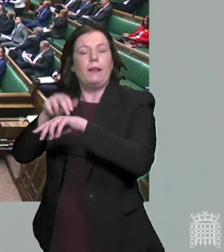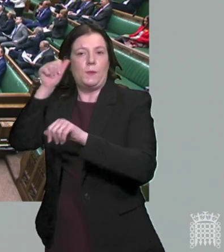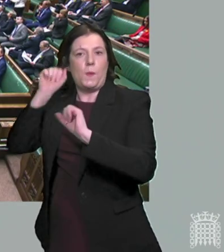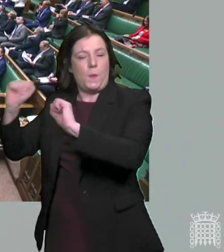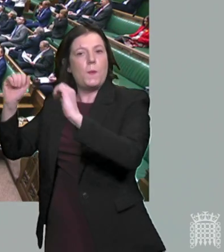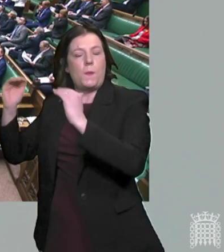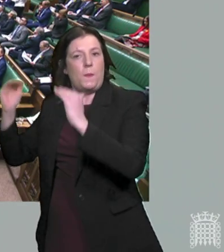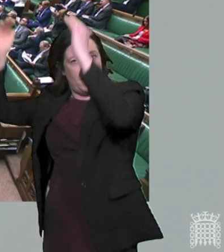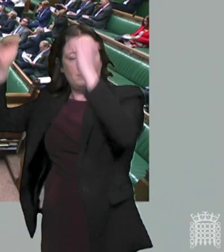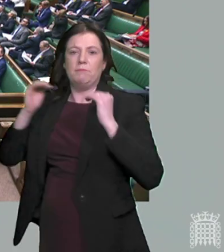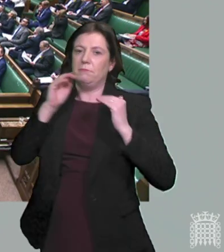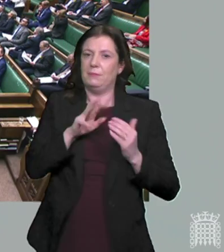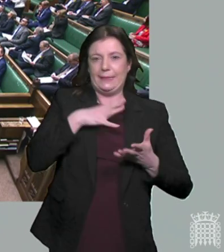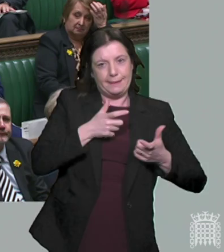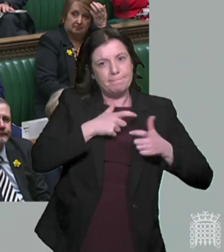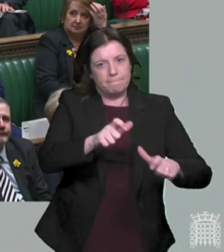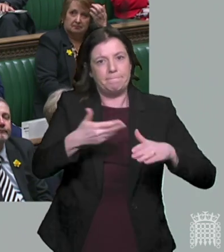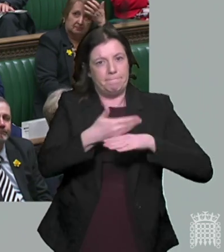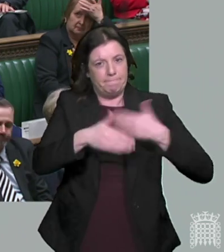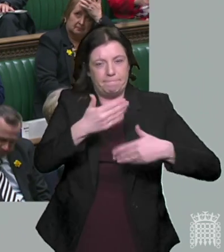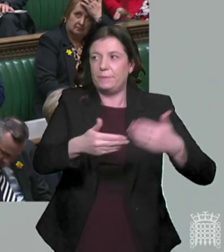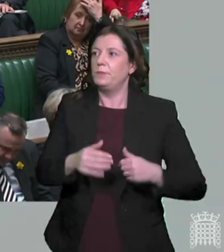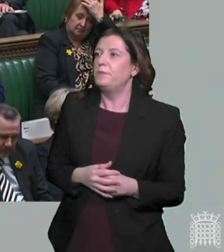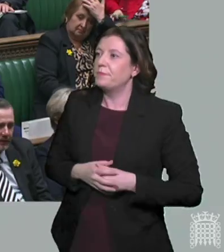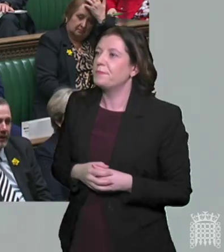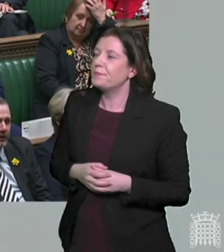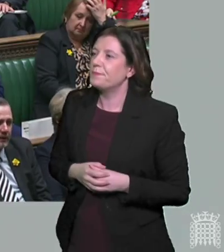Diolch yn fawr iawn, Lefarydd, a dydd gŵyl Dewi hapus i chithau ac i bawb—happy St.